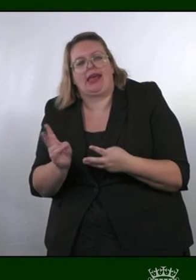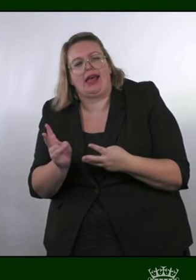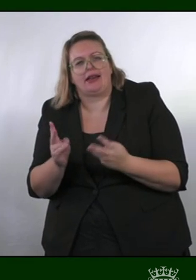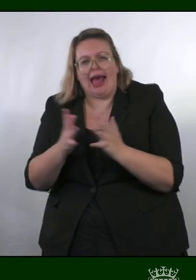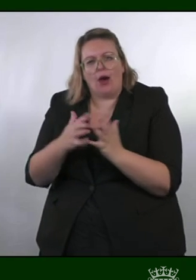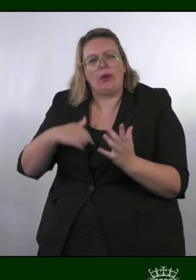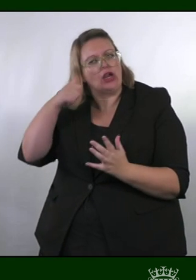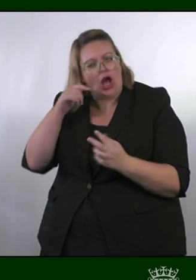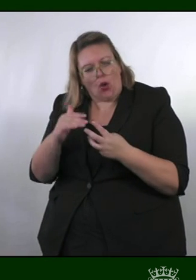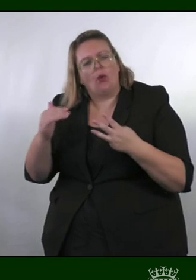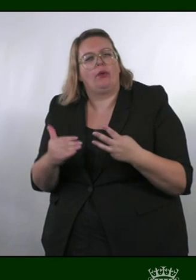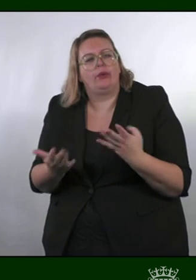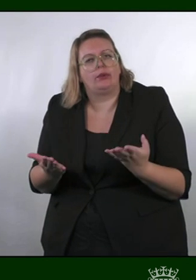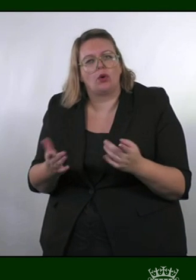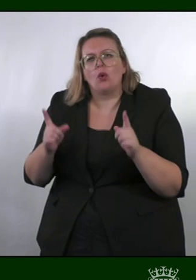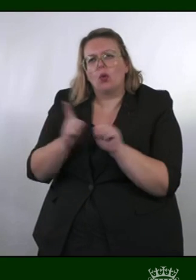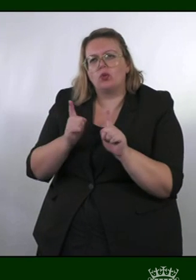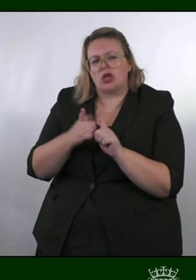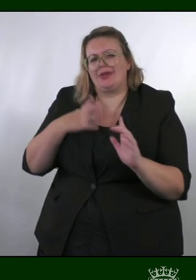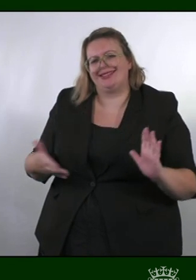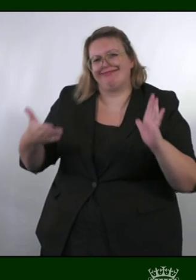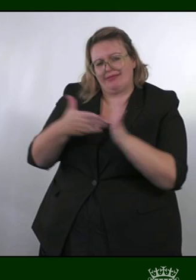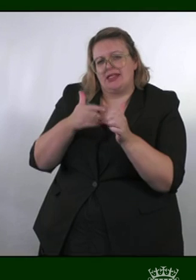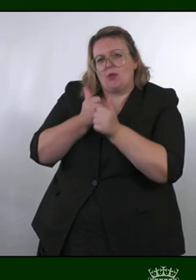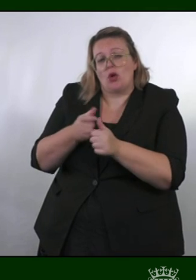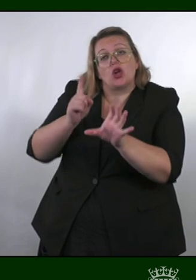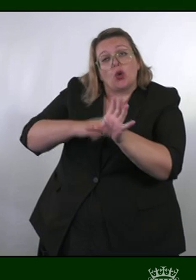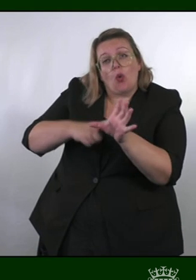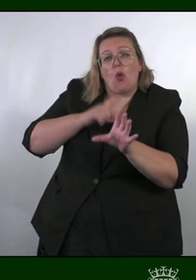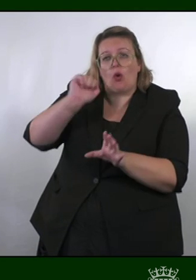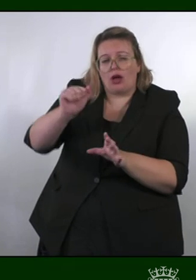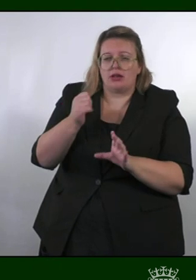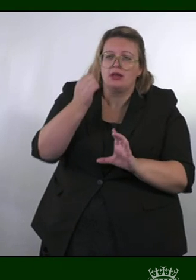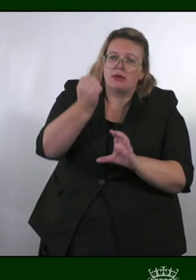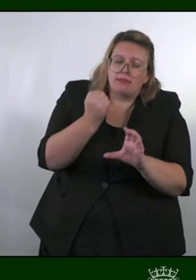We have seen how local action can help flatten the curve, for example in Leicester and Bolton.